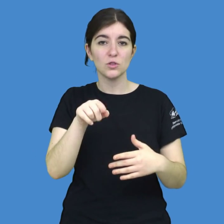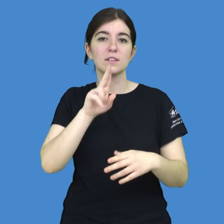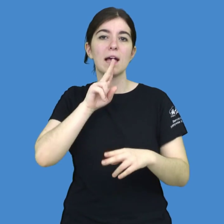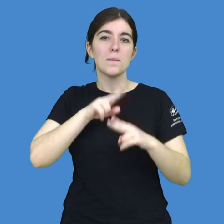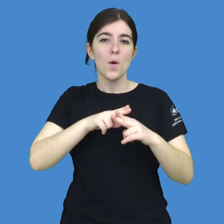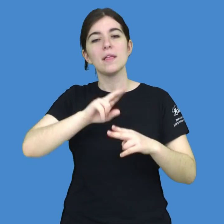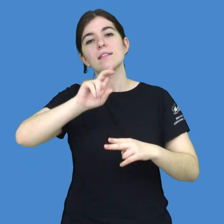nombre